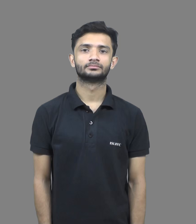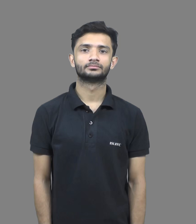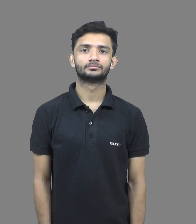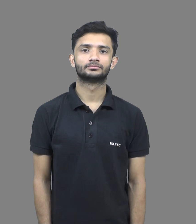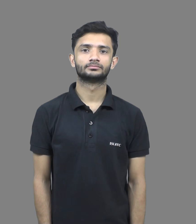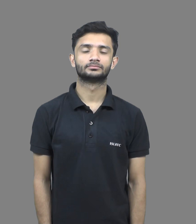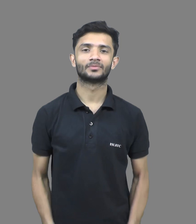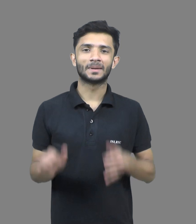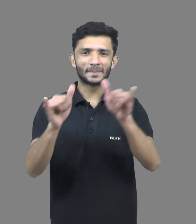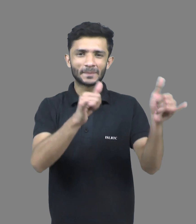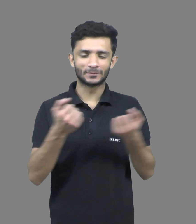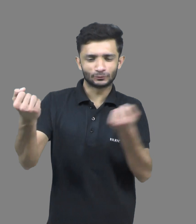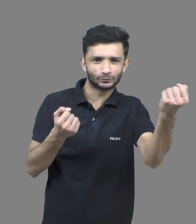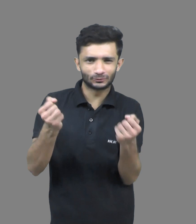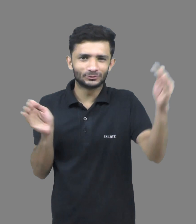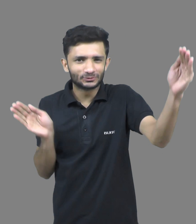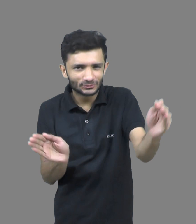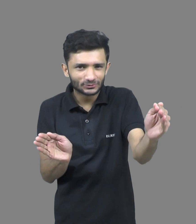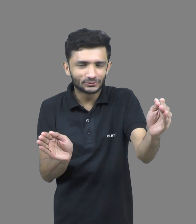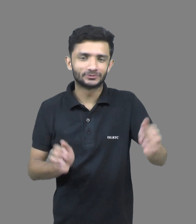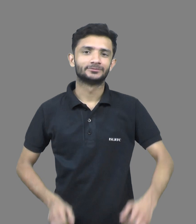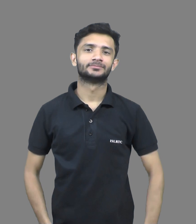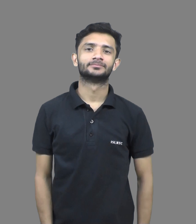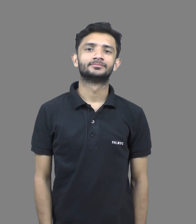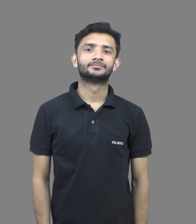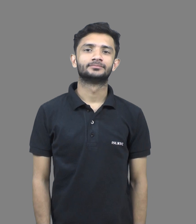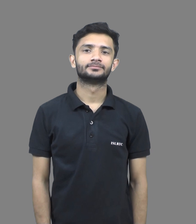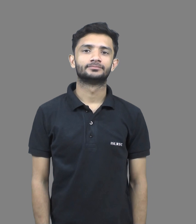Toy Car